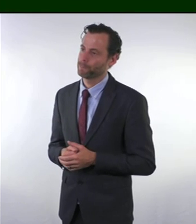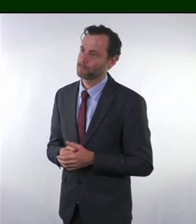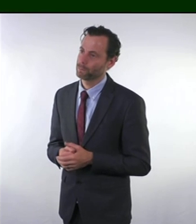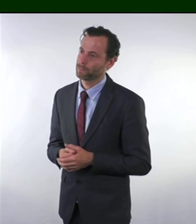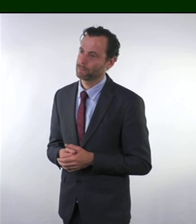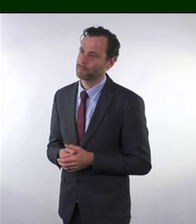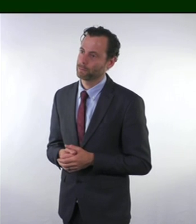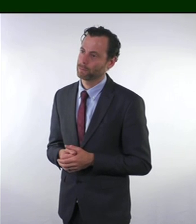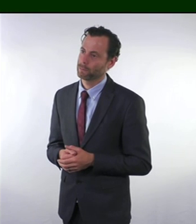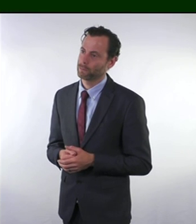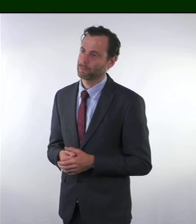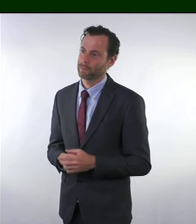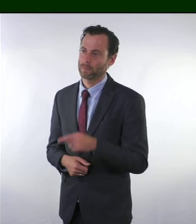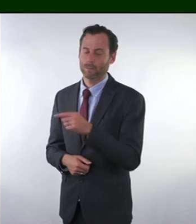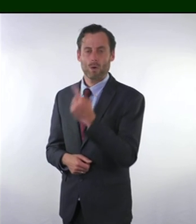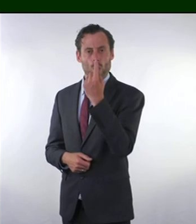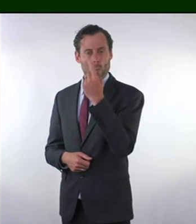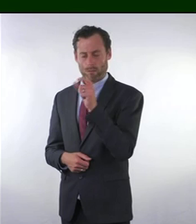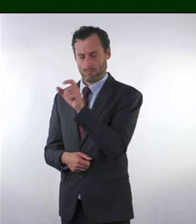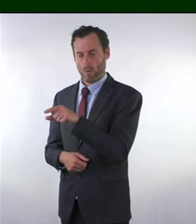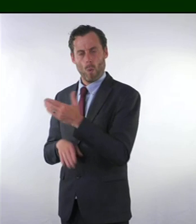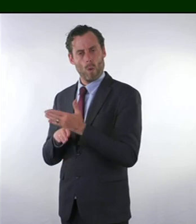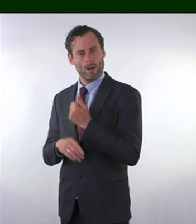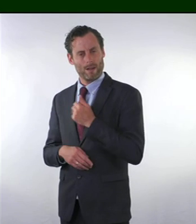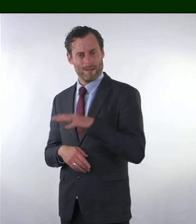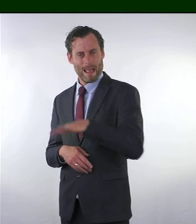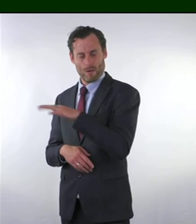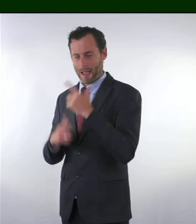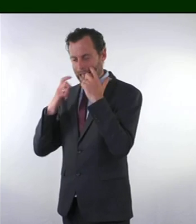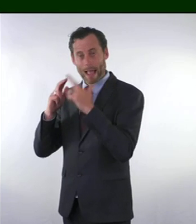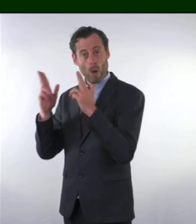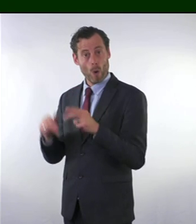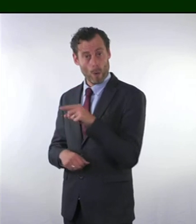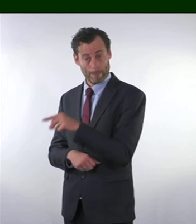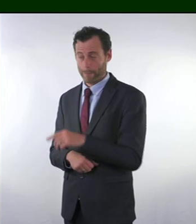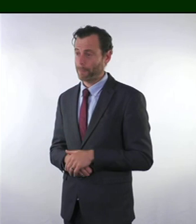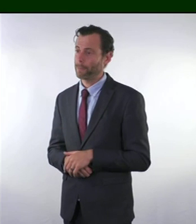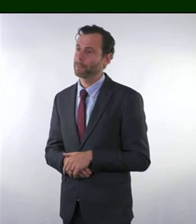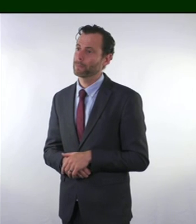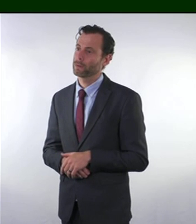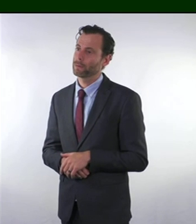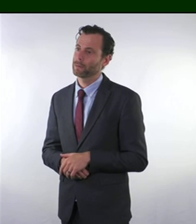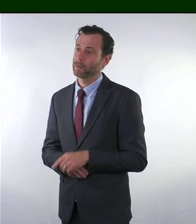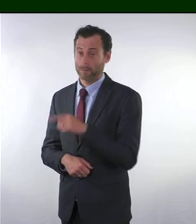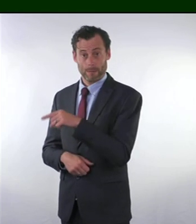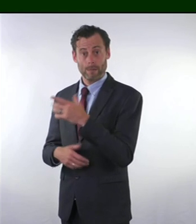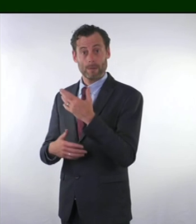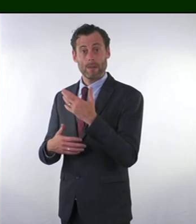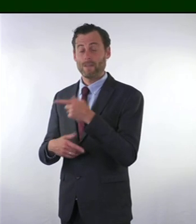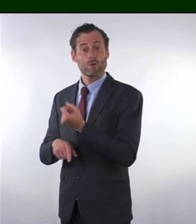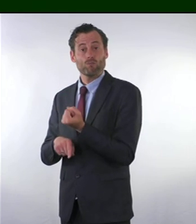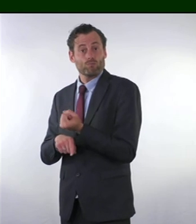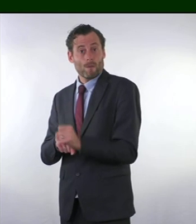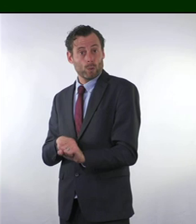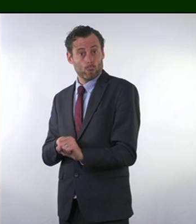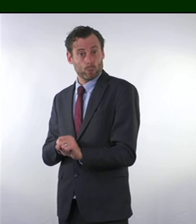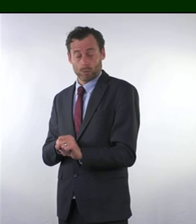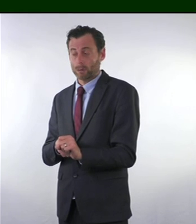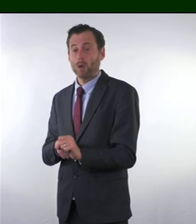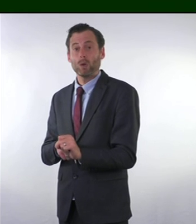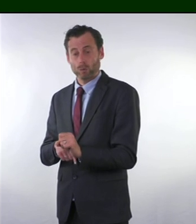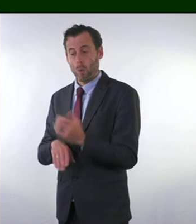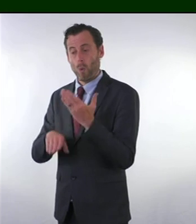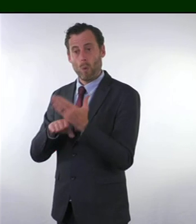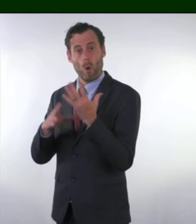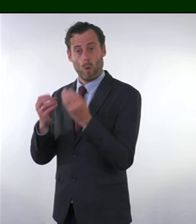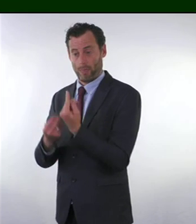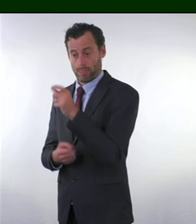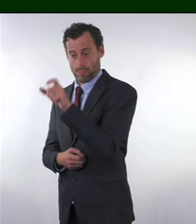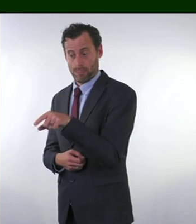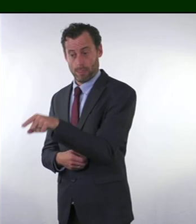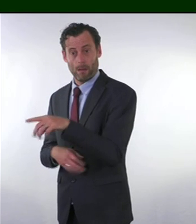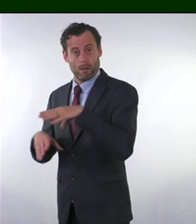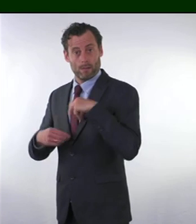A care home owner in my constituency was told that if it refused to accept the return from hospital of a covid-positive patient, they would be discharged to an unfamiliar home.